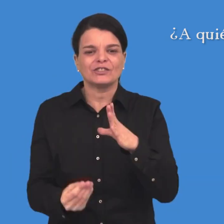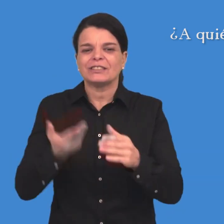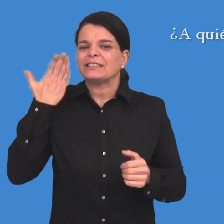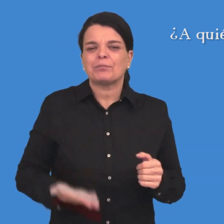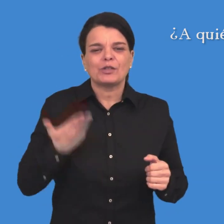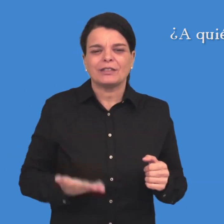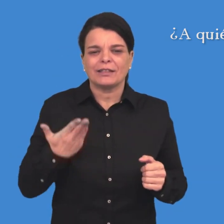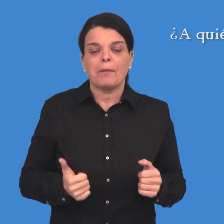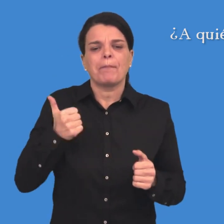importar